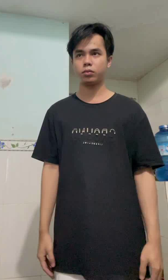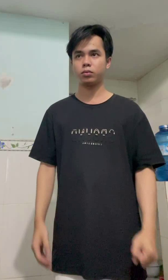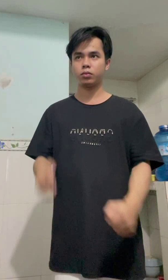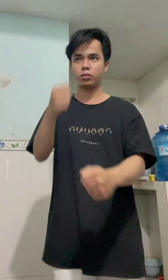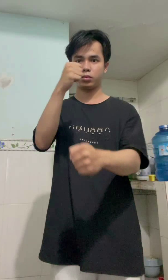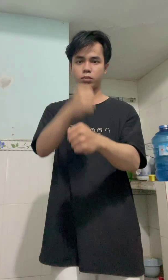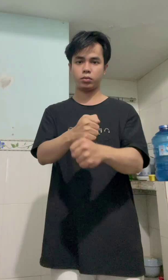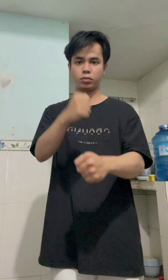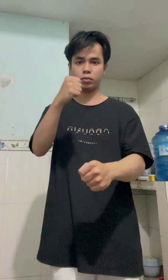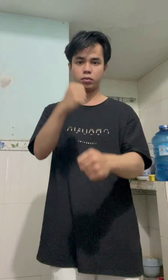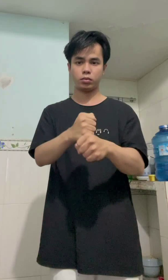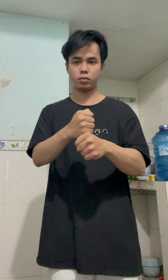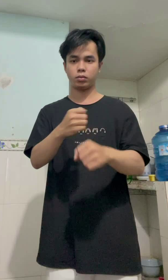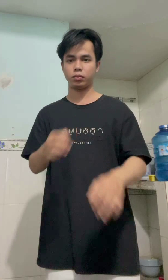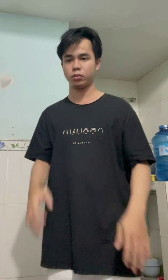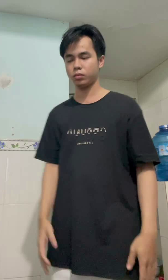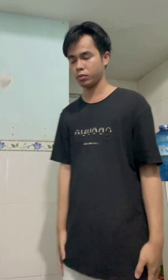cong viec